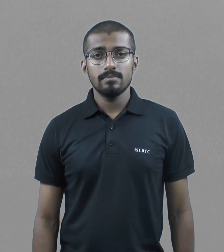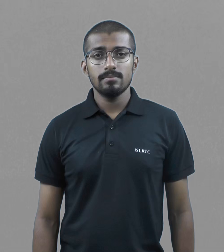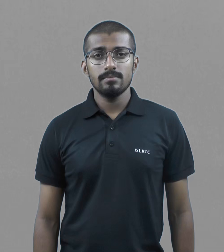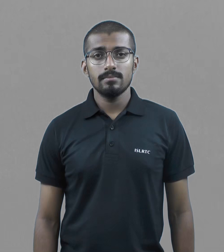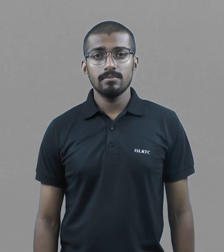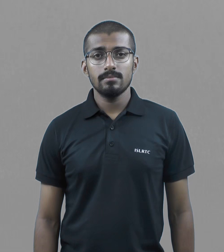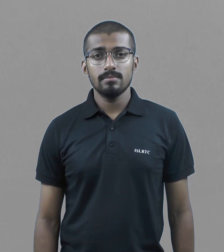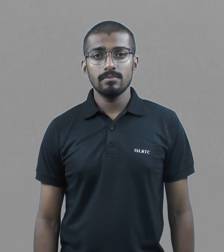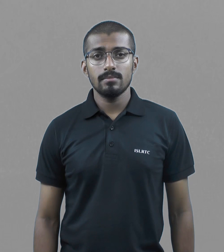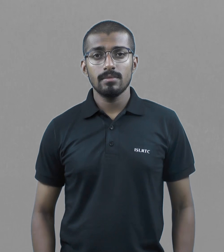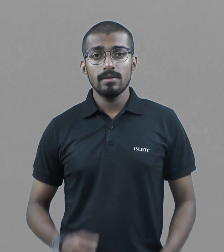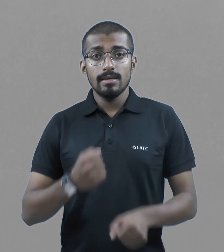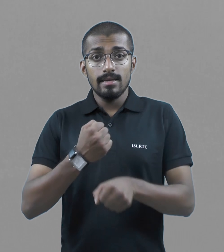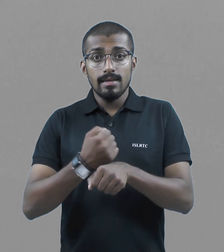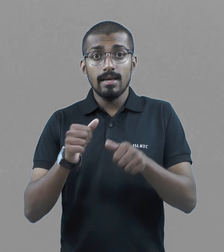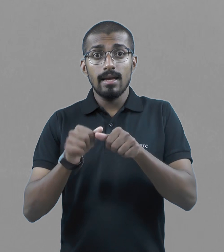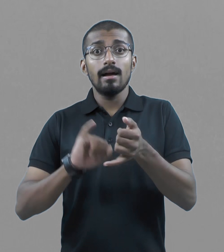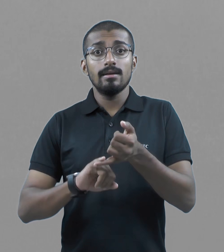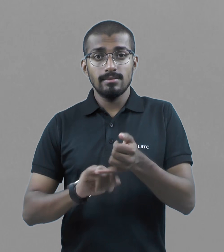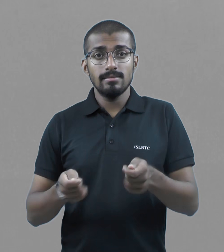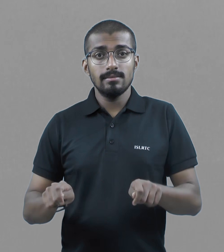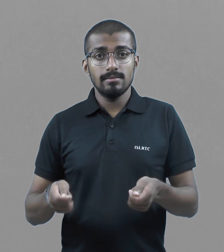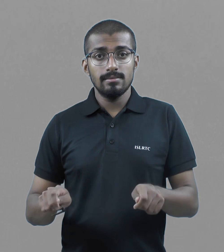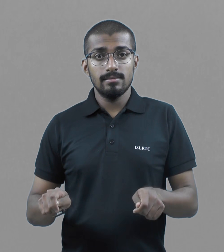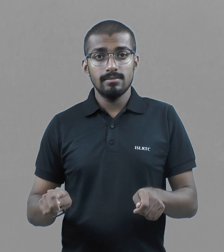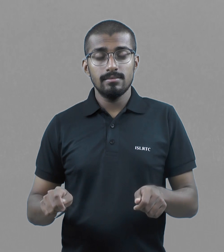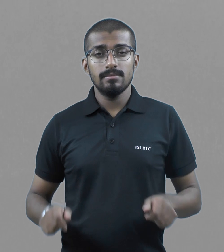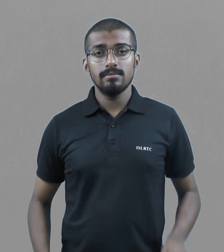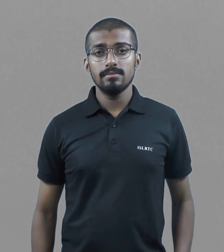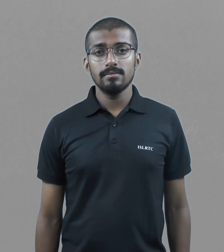Gas